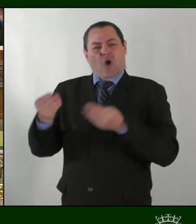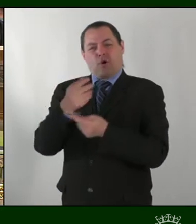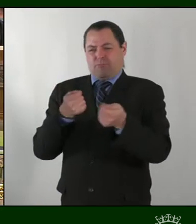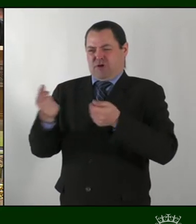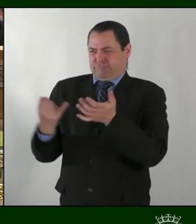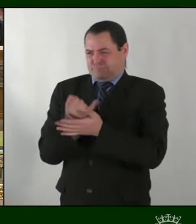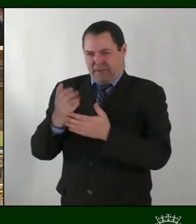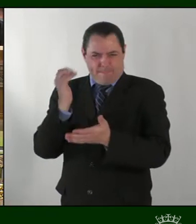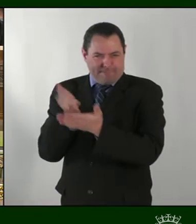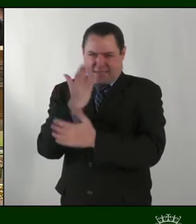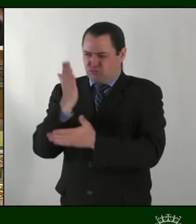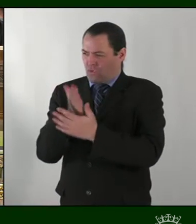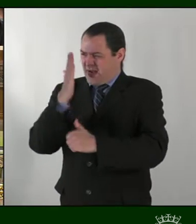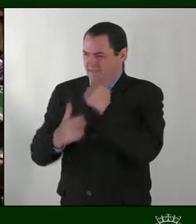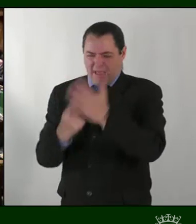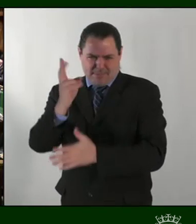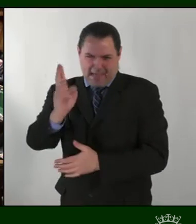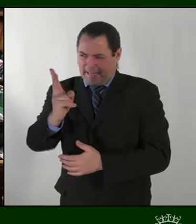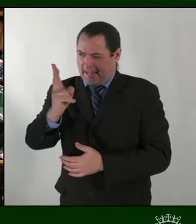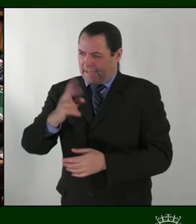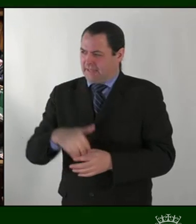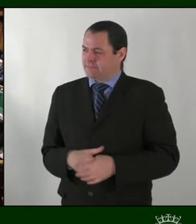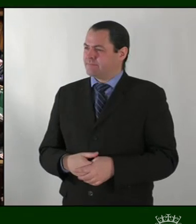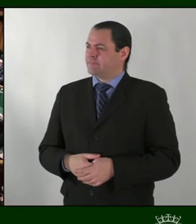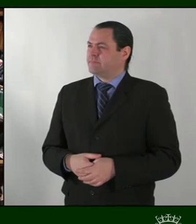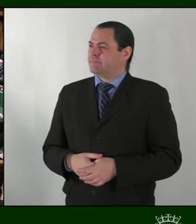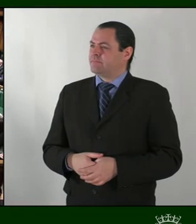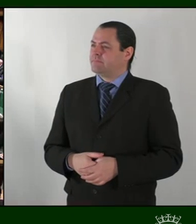Let’s not let it happen again.